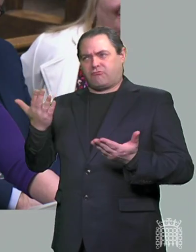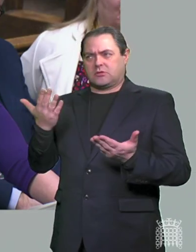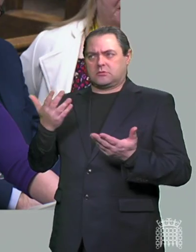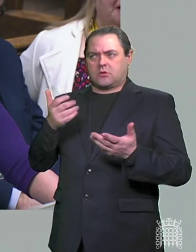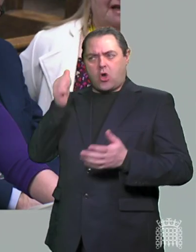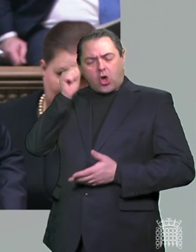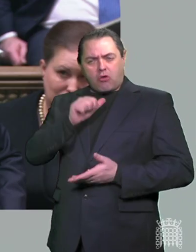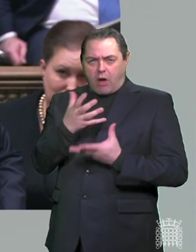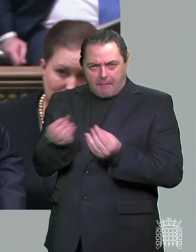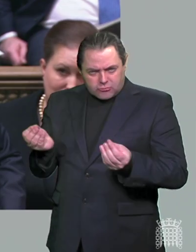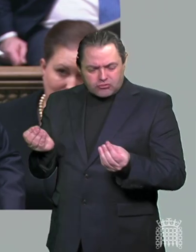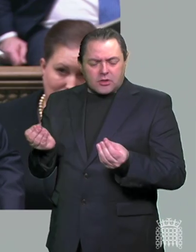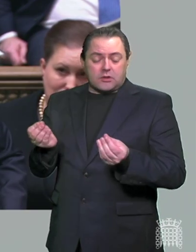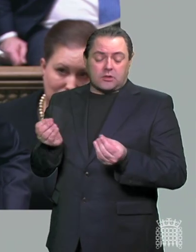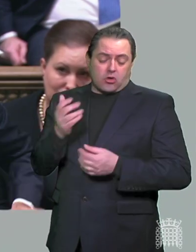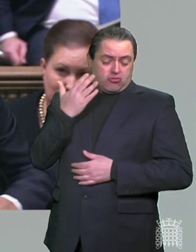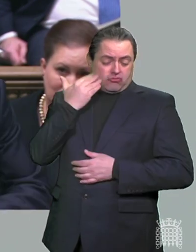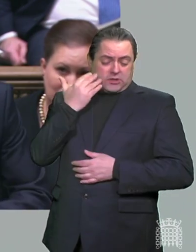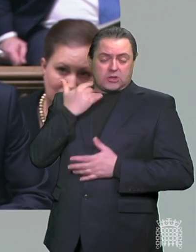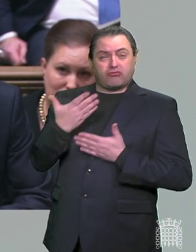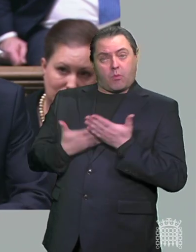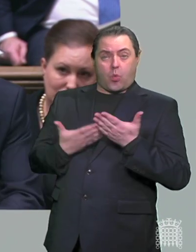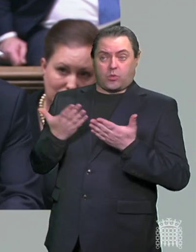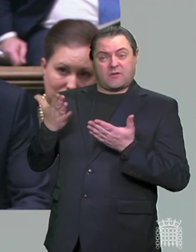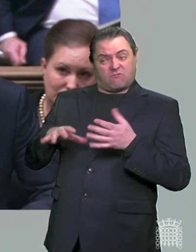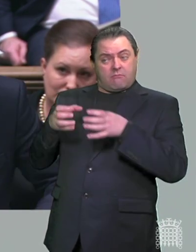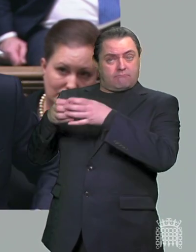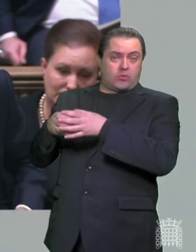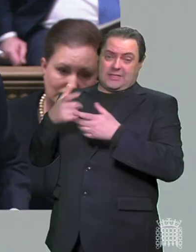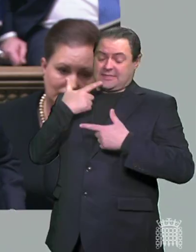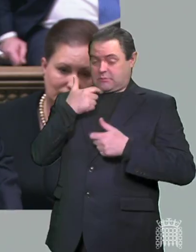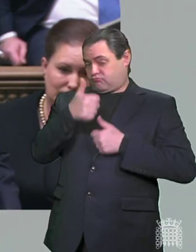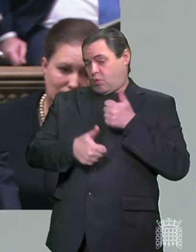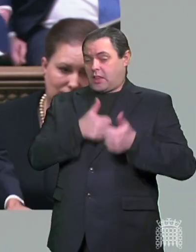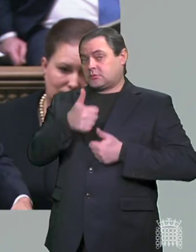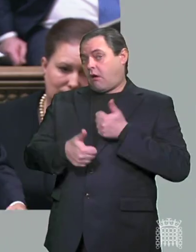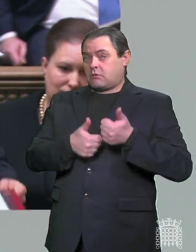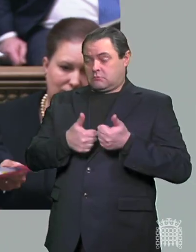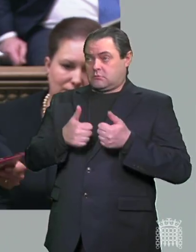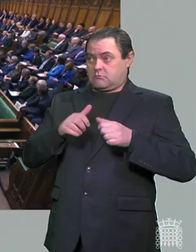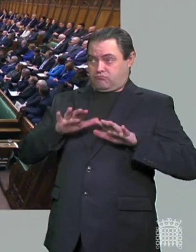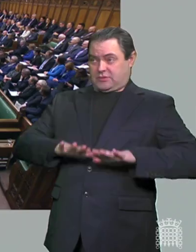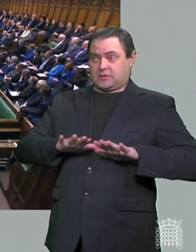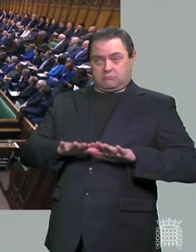Indeed, the most recent report from the Financial Action Task Force commended the UK for the steps it had taken.